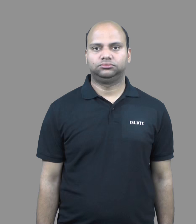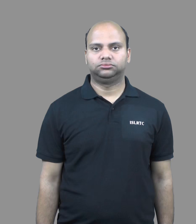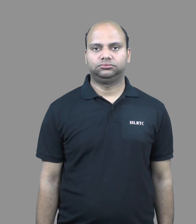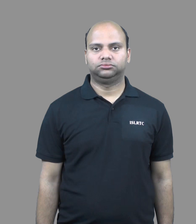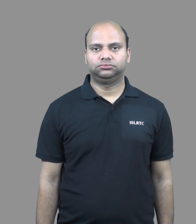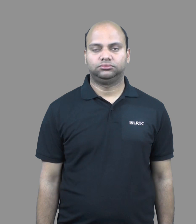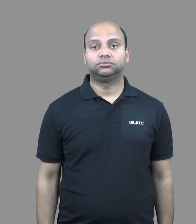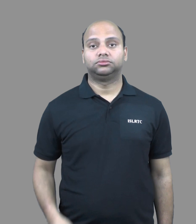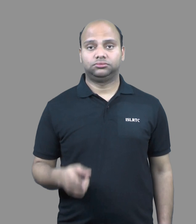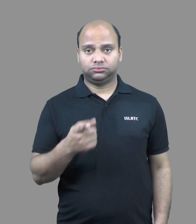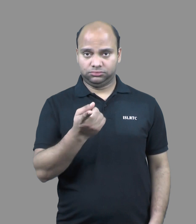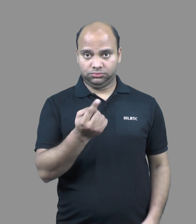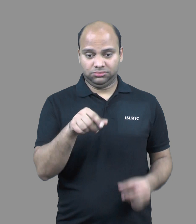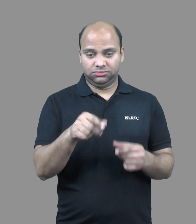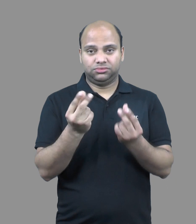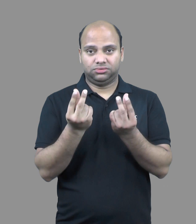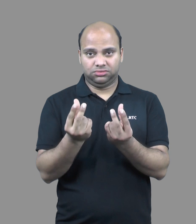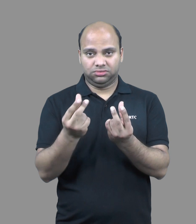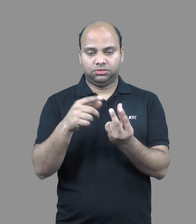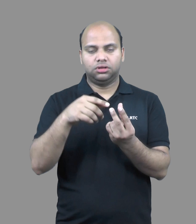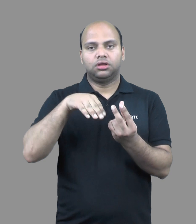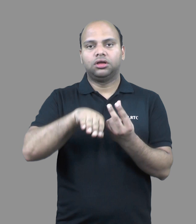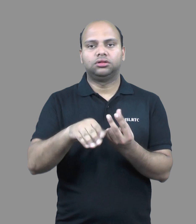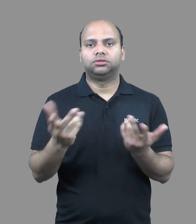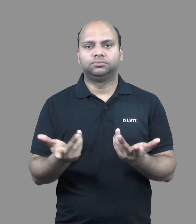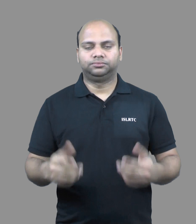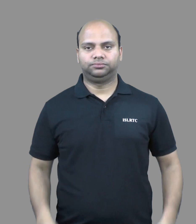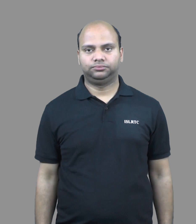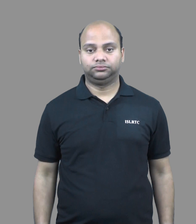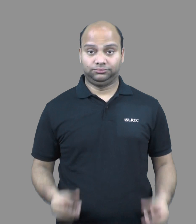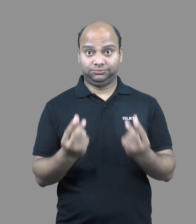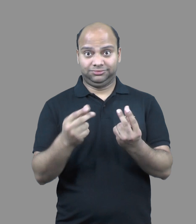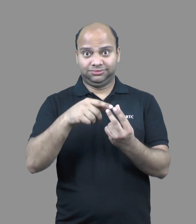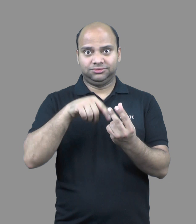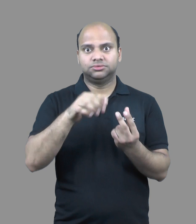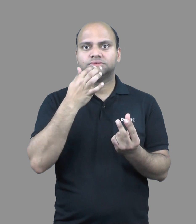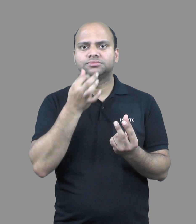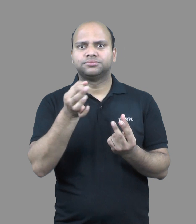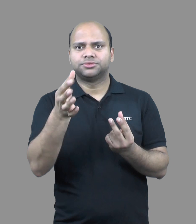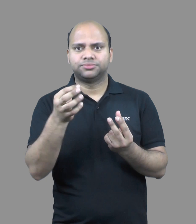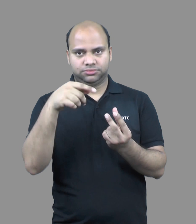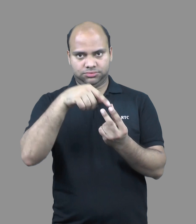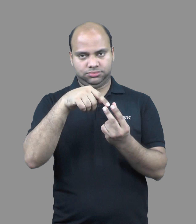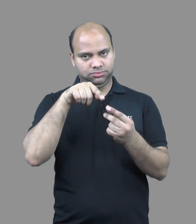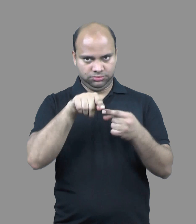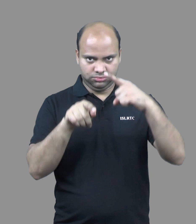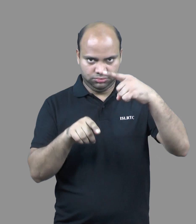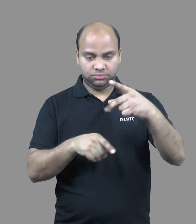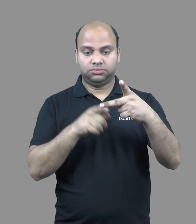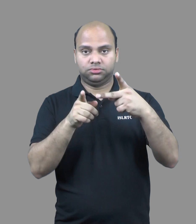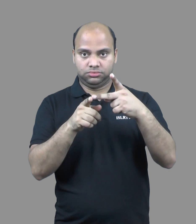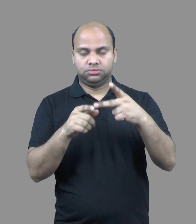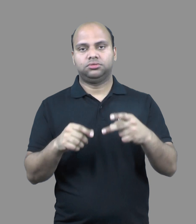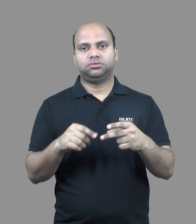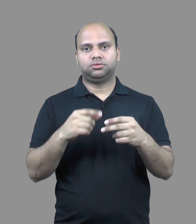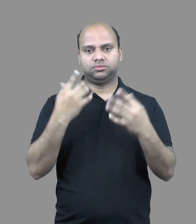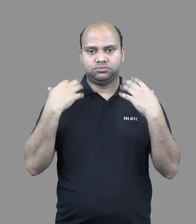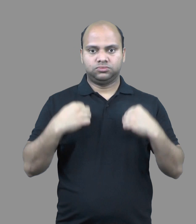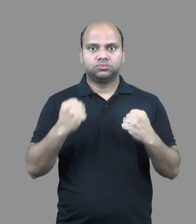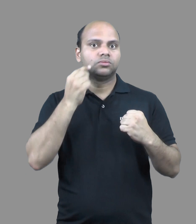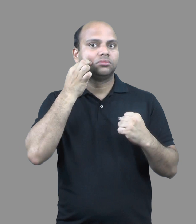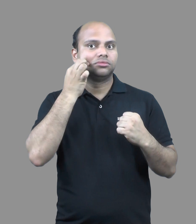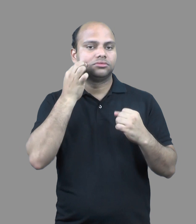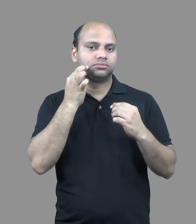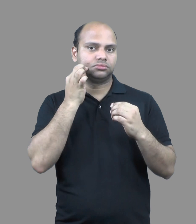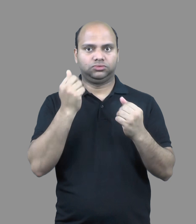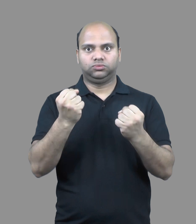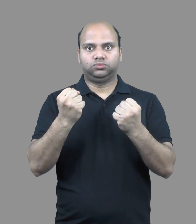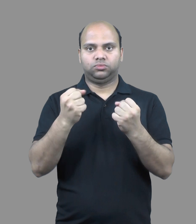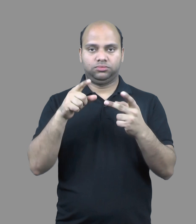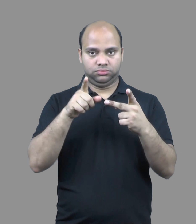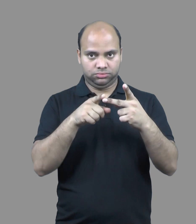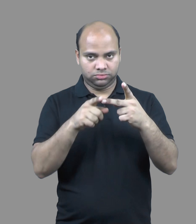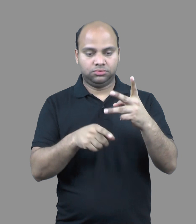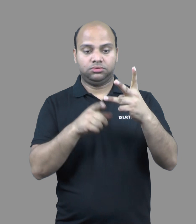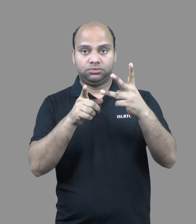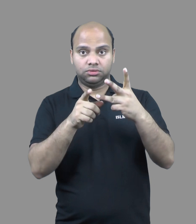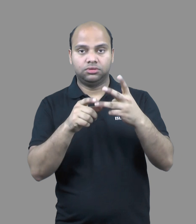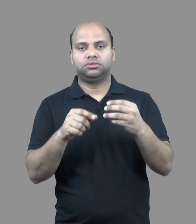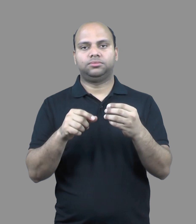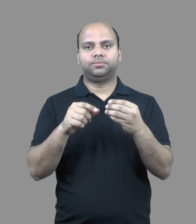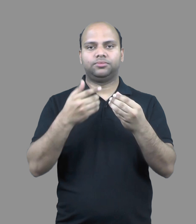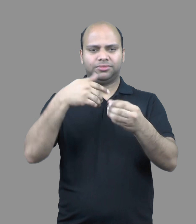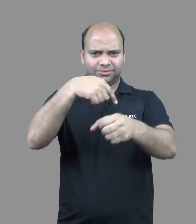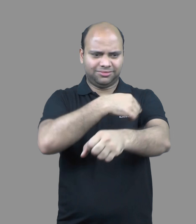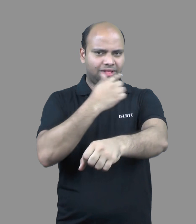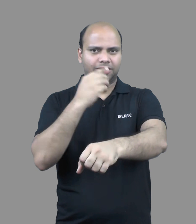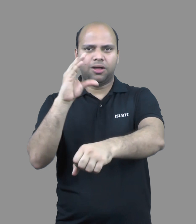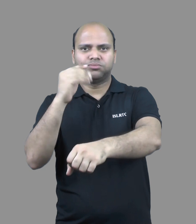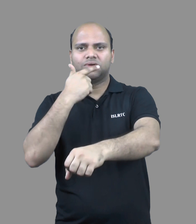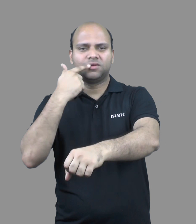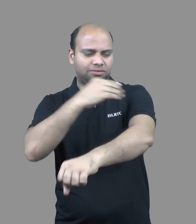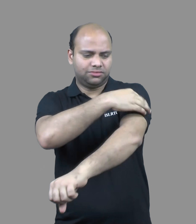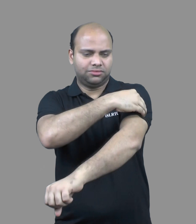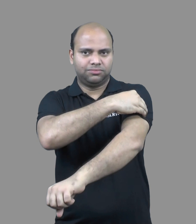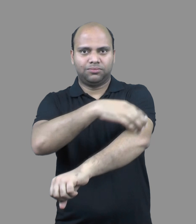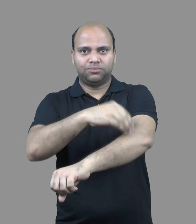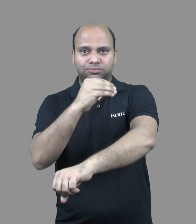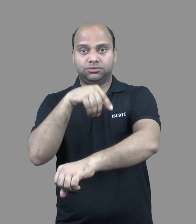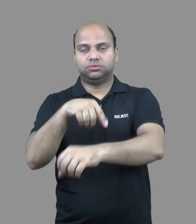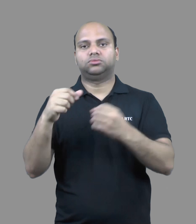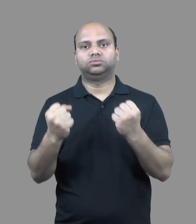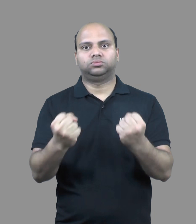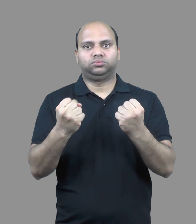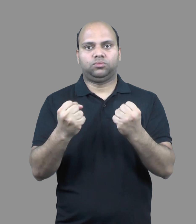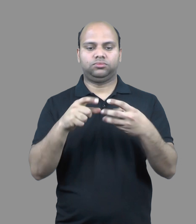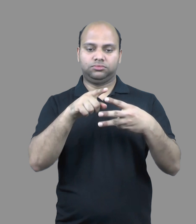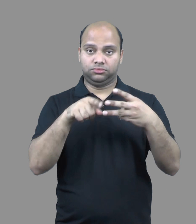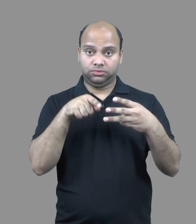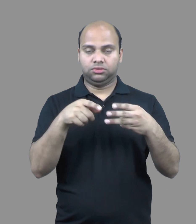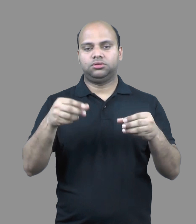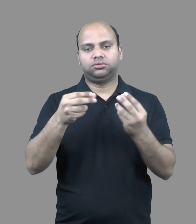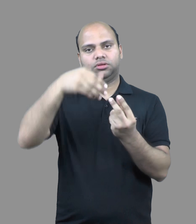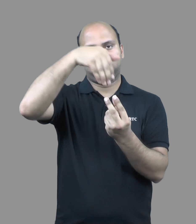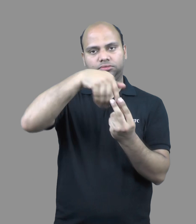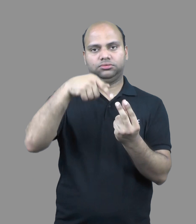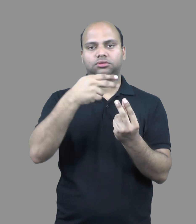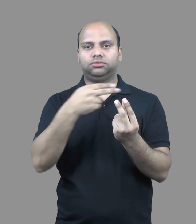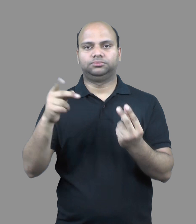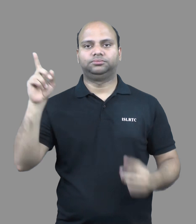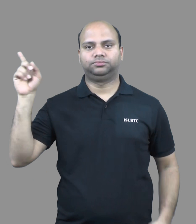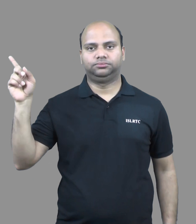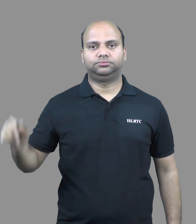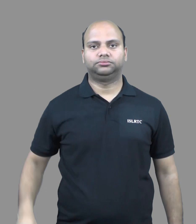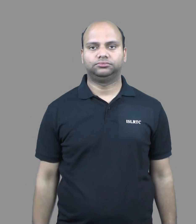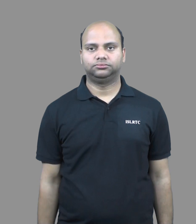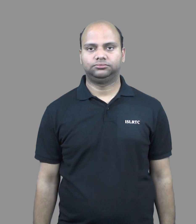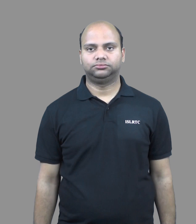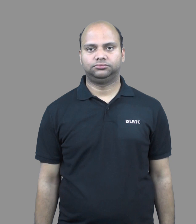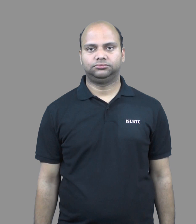Testosterone